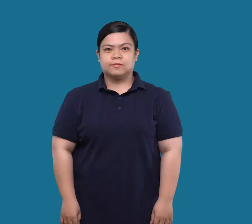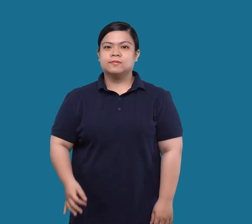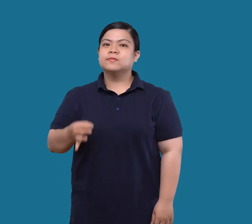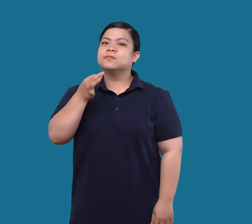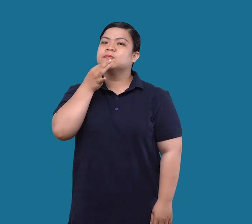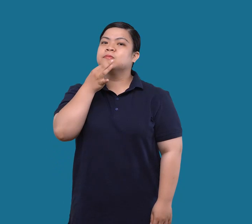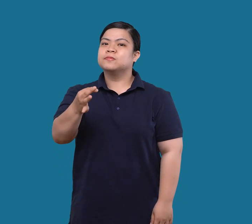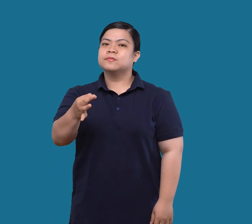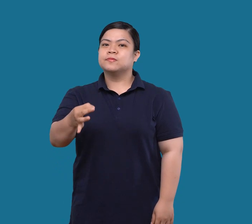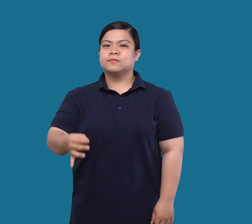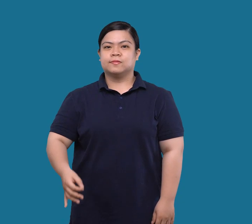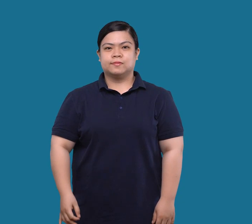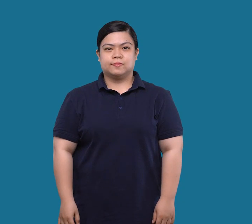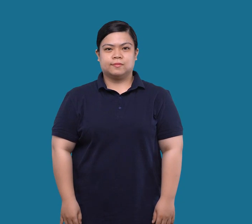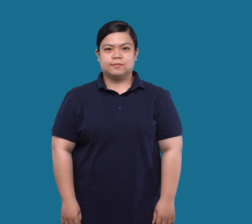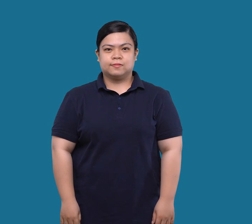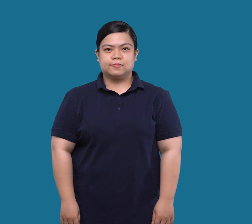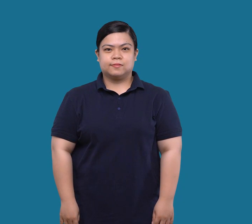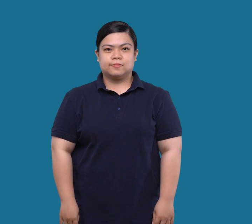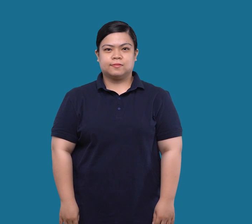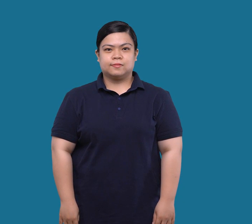nhổ râu